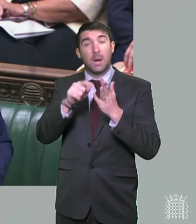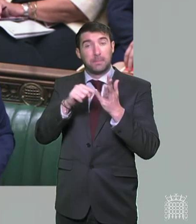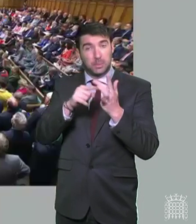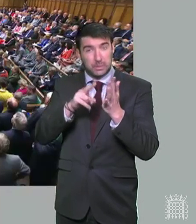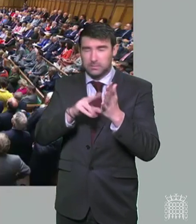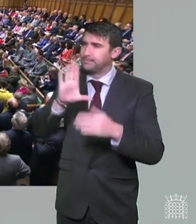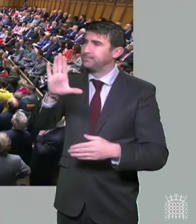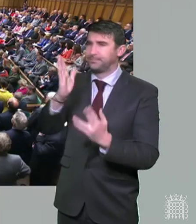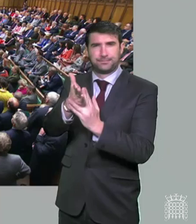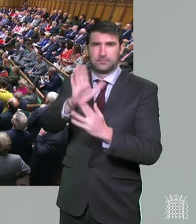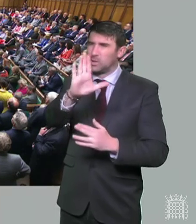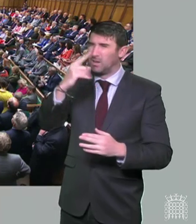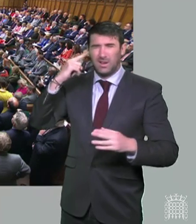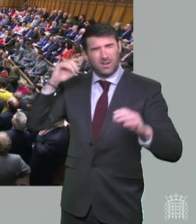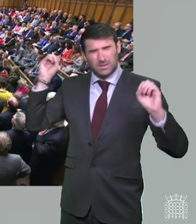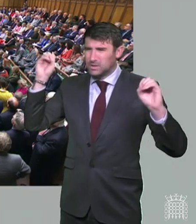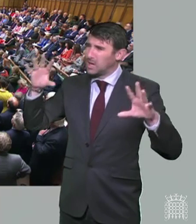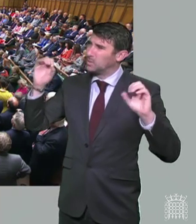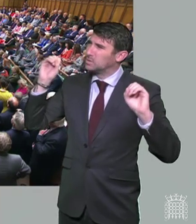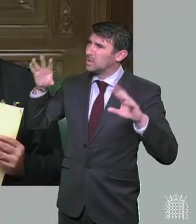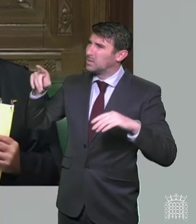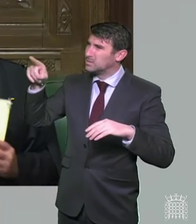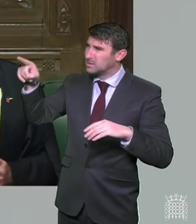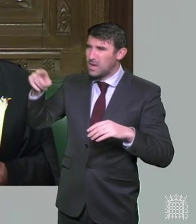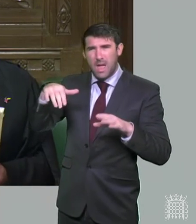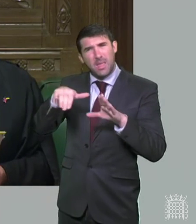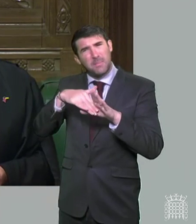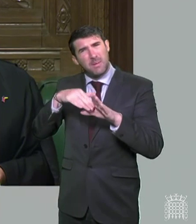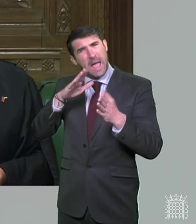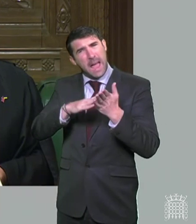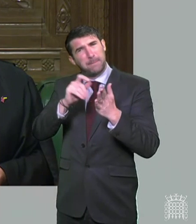Order. The honourable Member for Stoke-on-Trent North is getting very carried away.